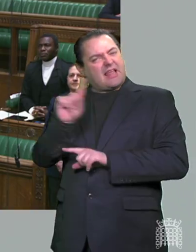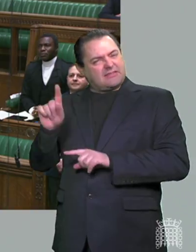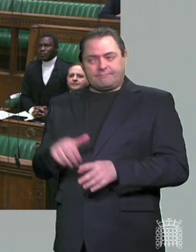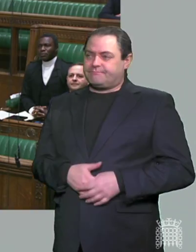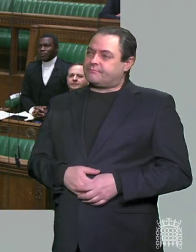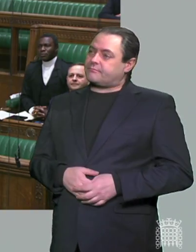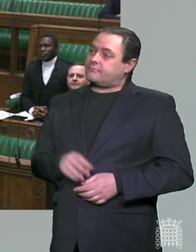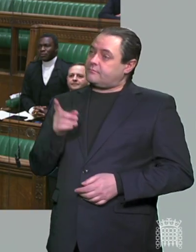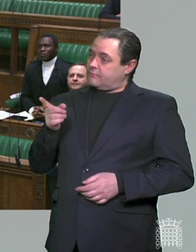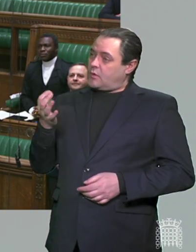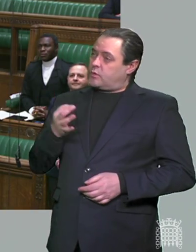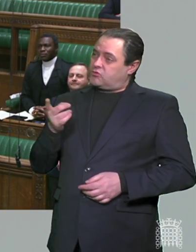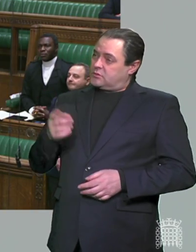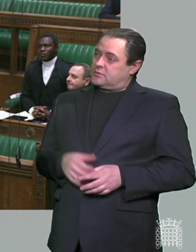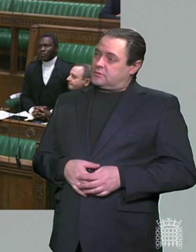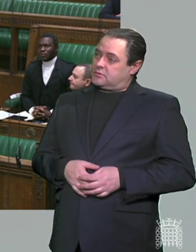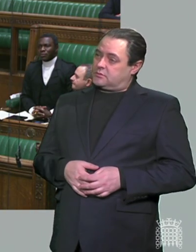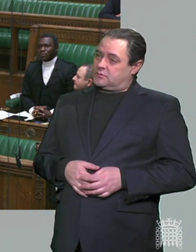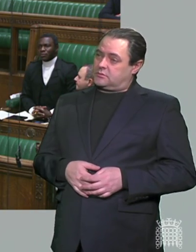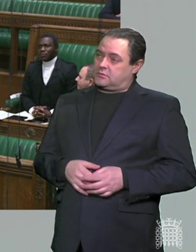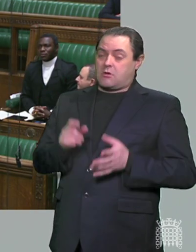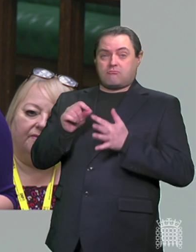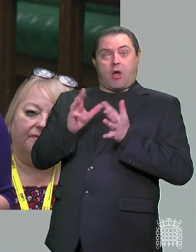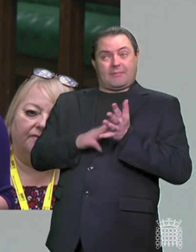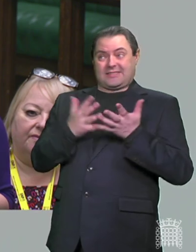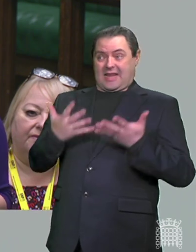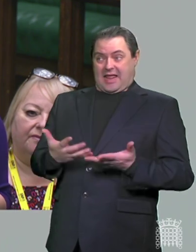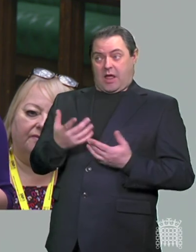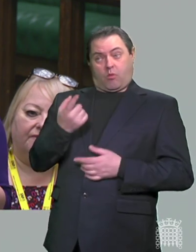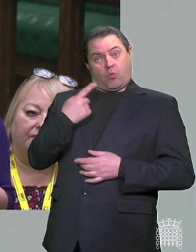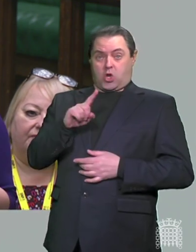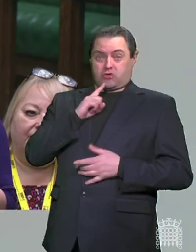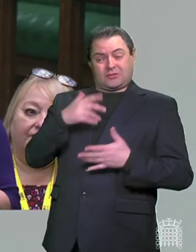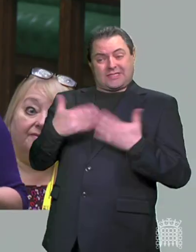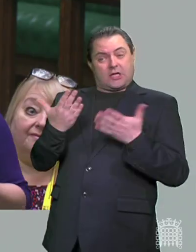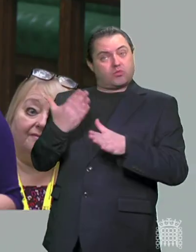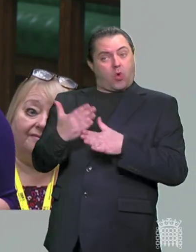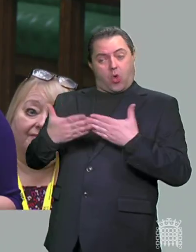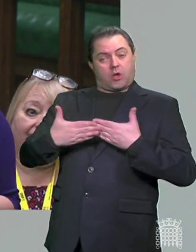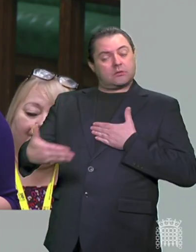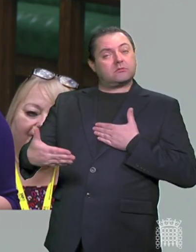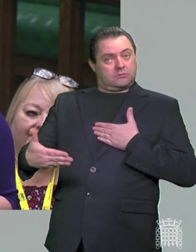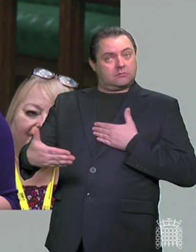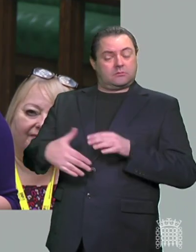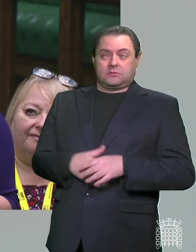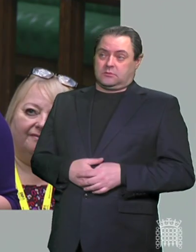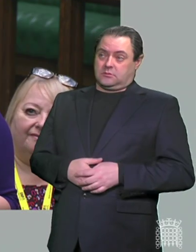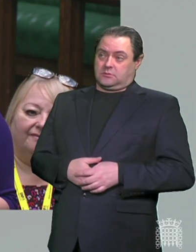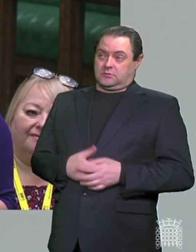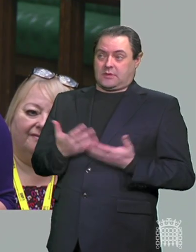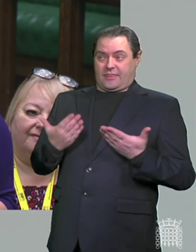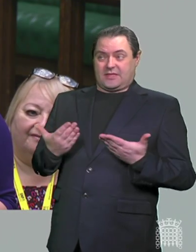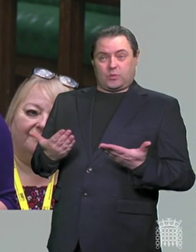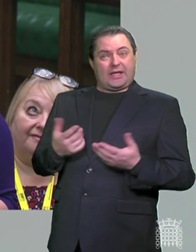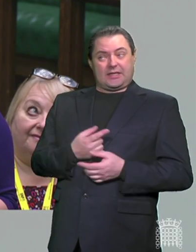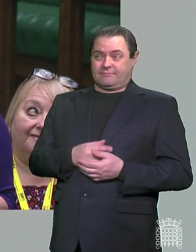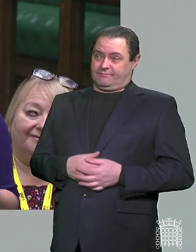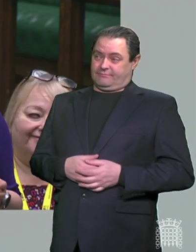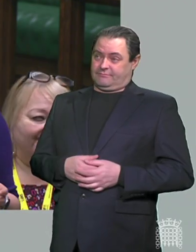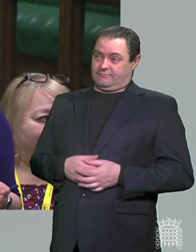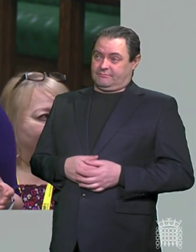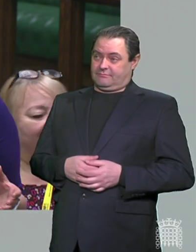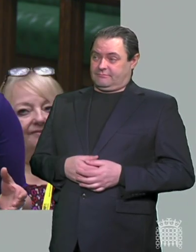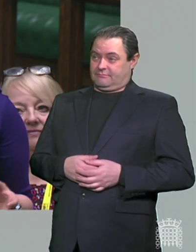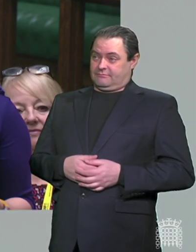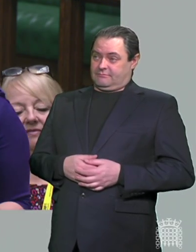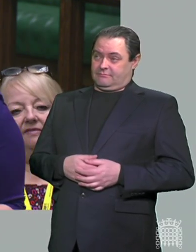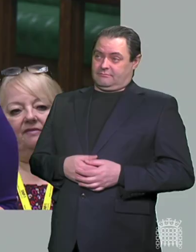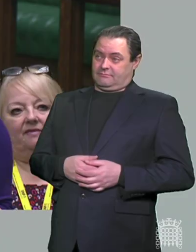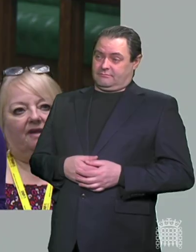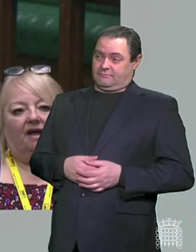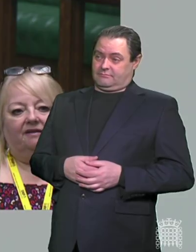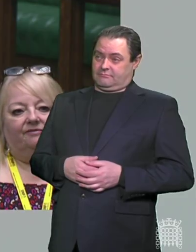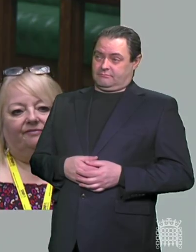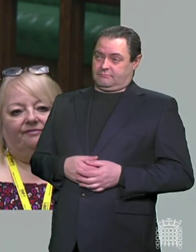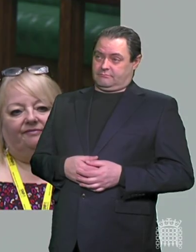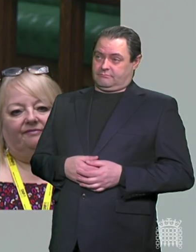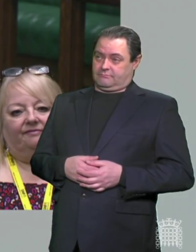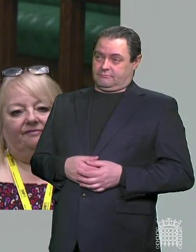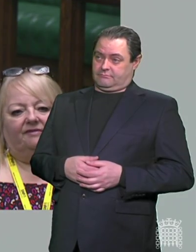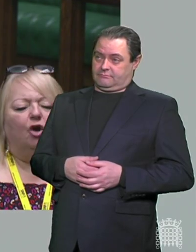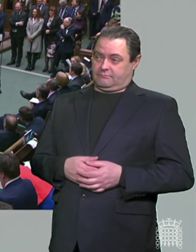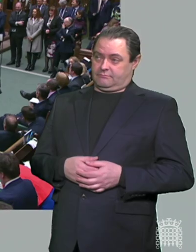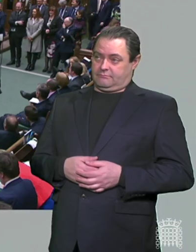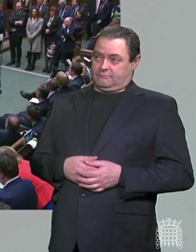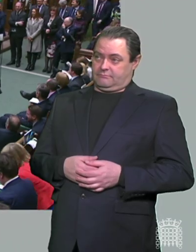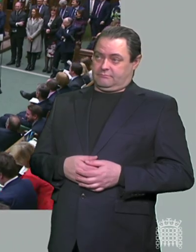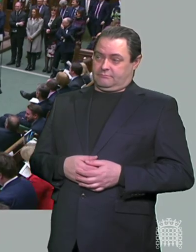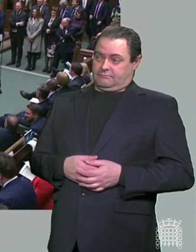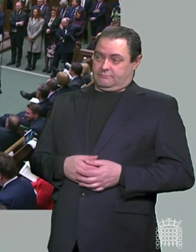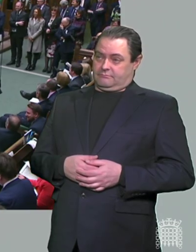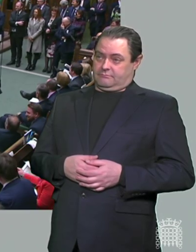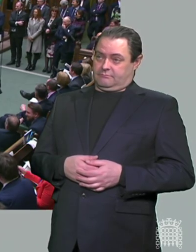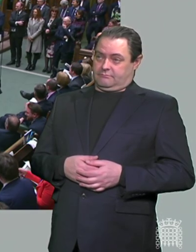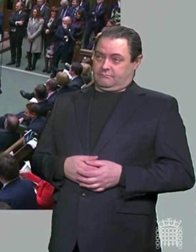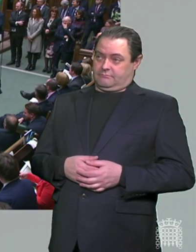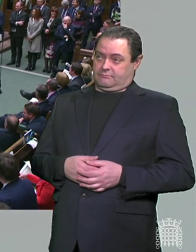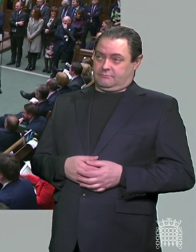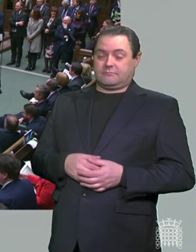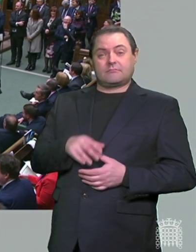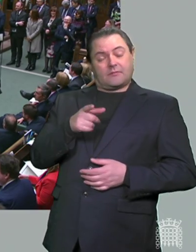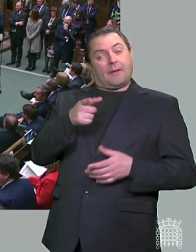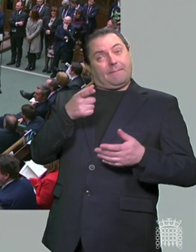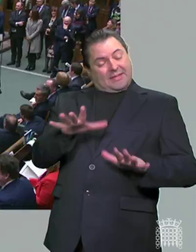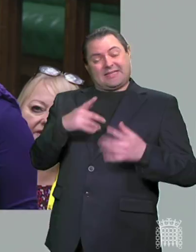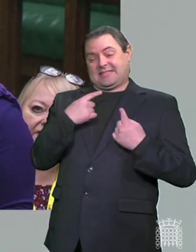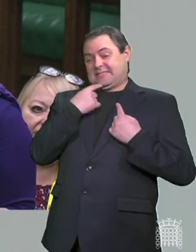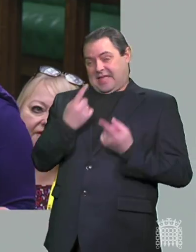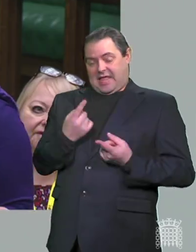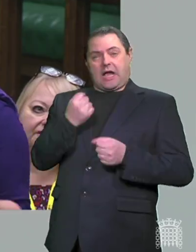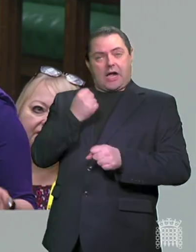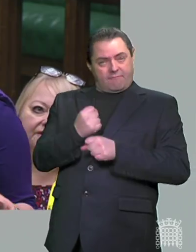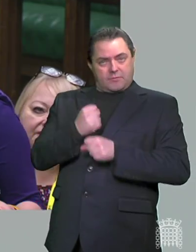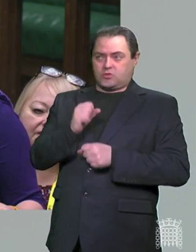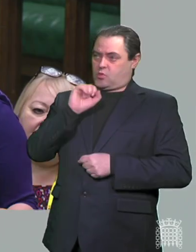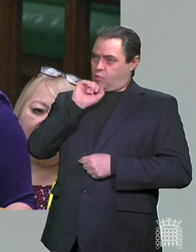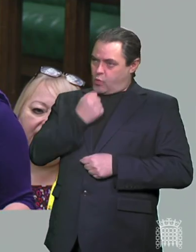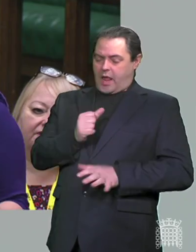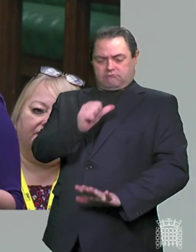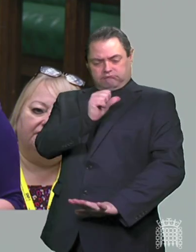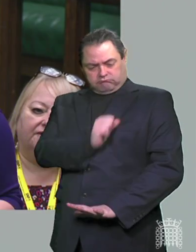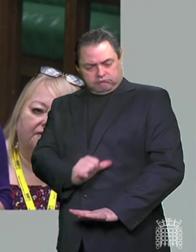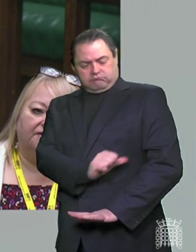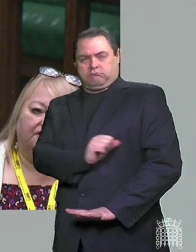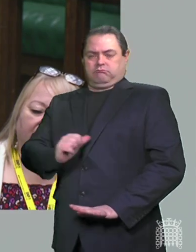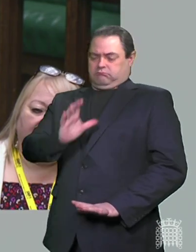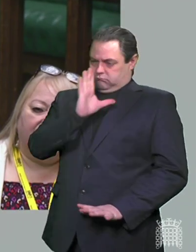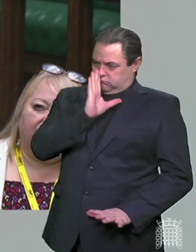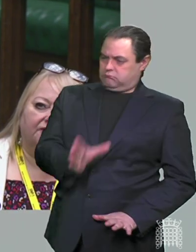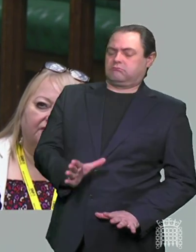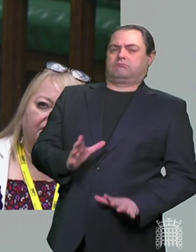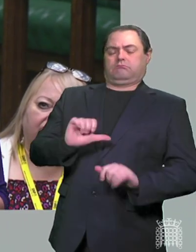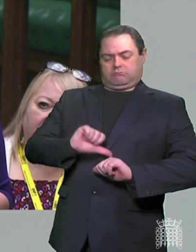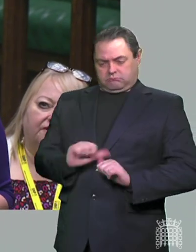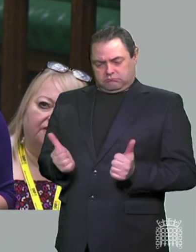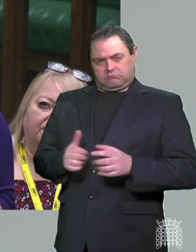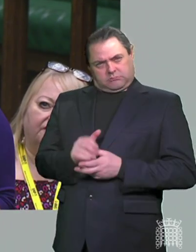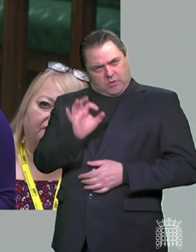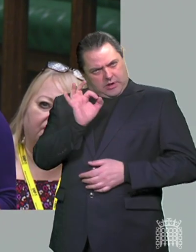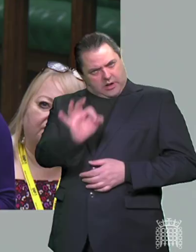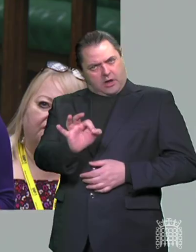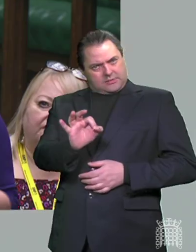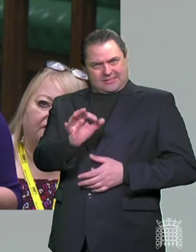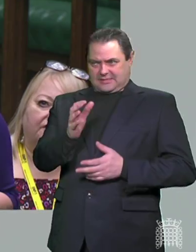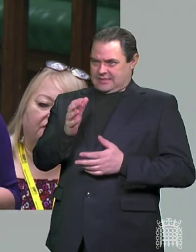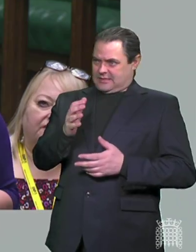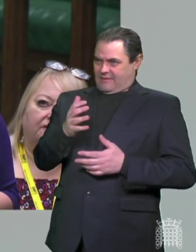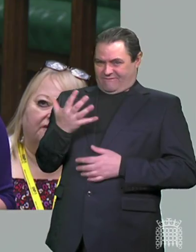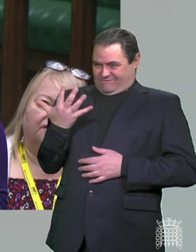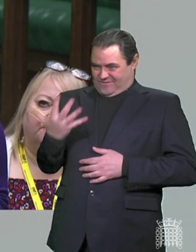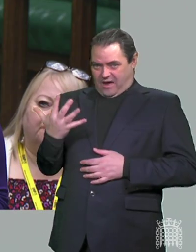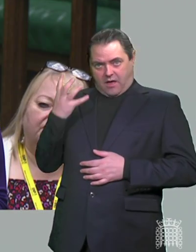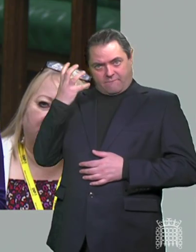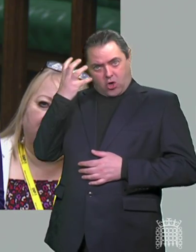As the Prime Minister reaches 100 days in office this week, having pledged a Government marked by integrity, what are his thoughts on the UK being one of only five